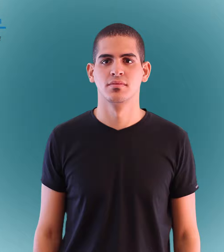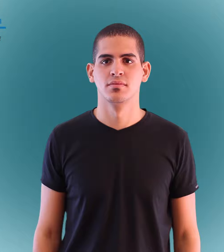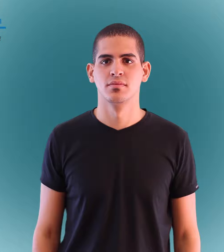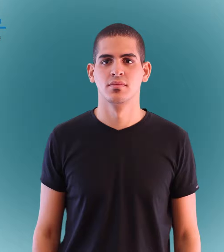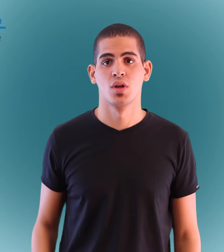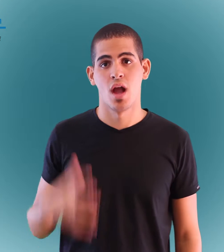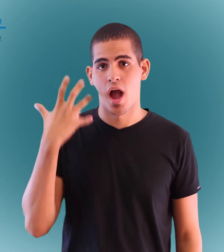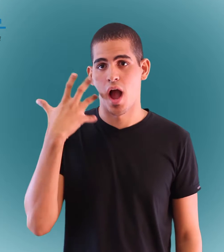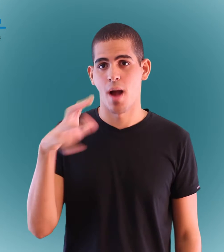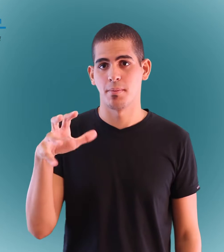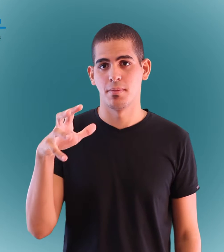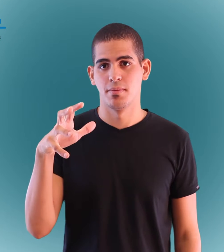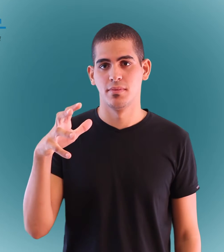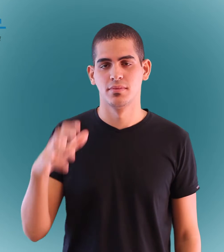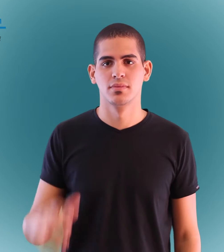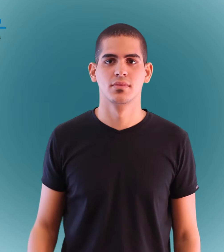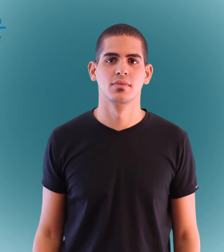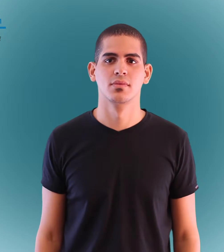חם